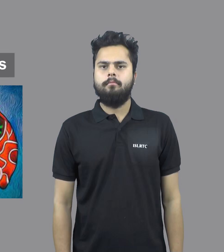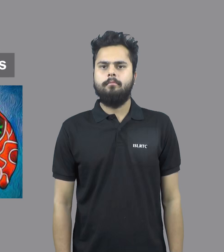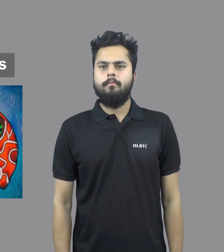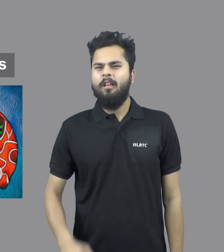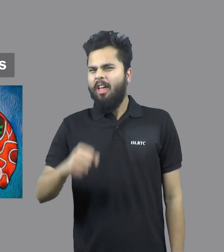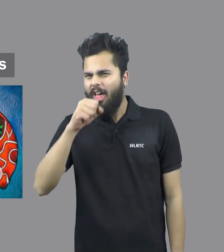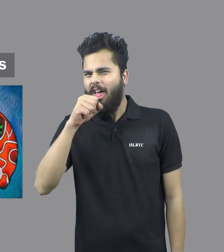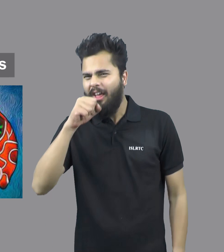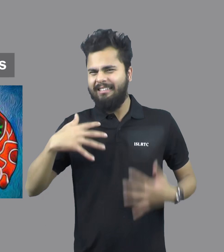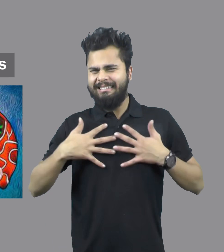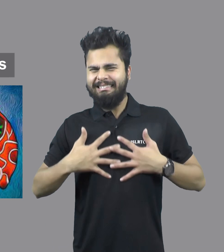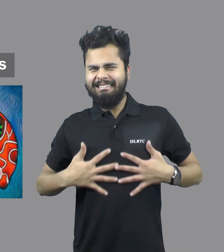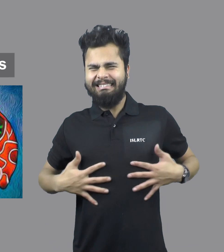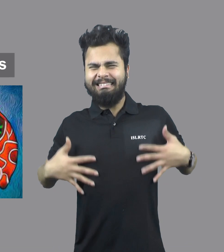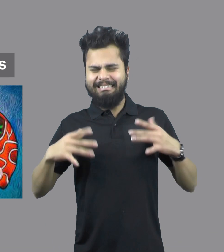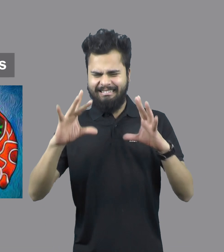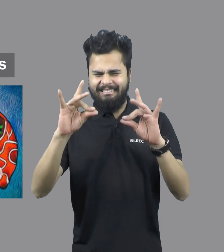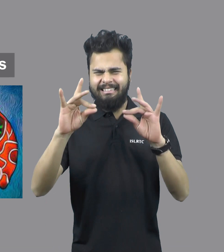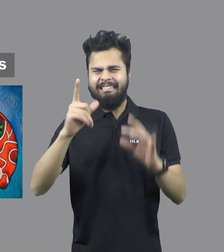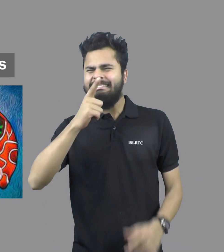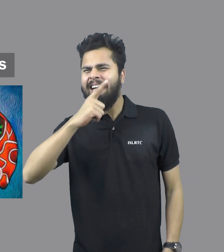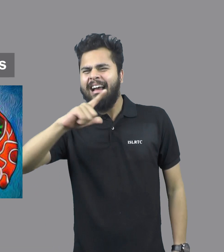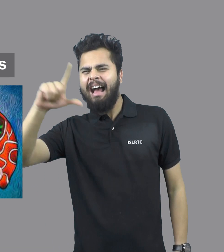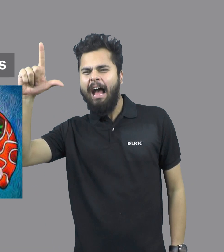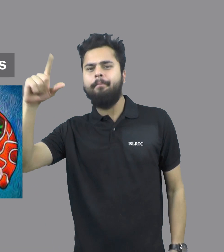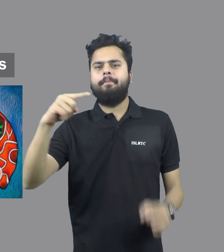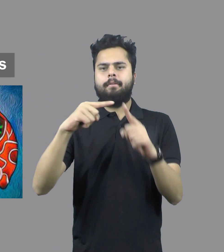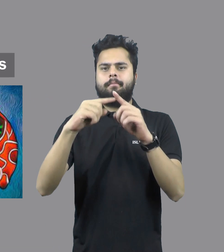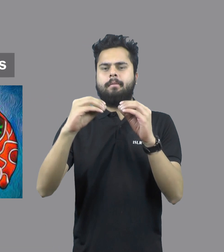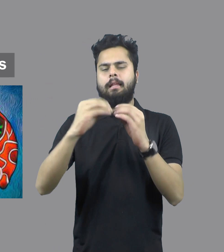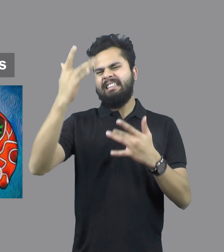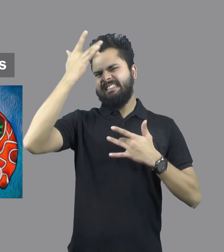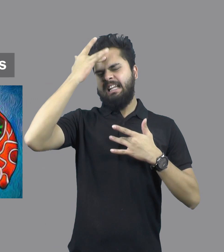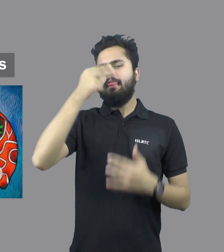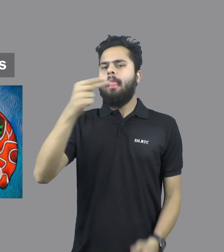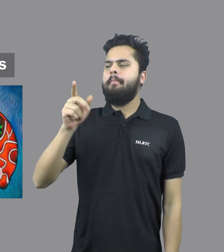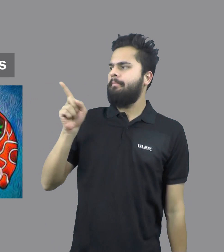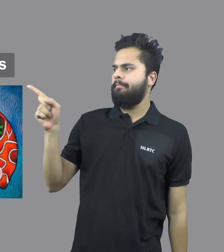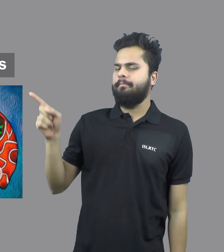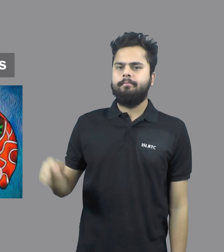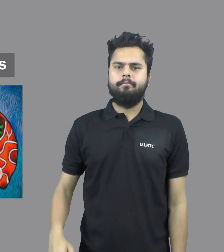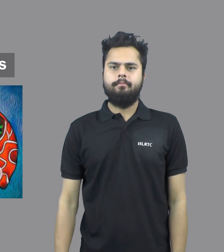Tuberculosis